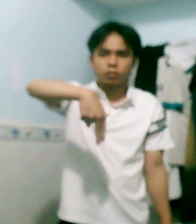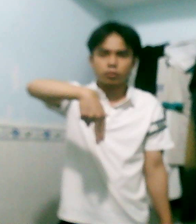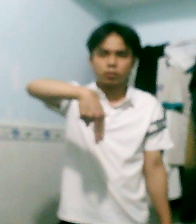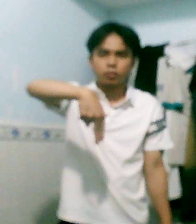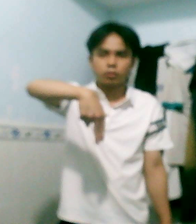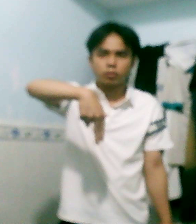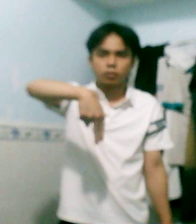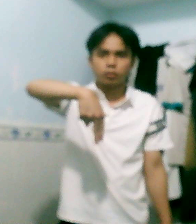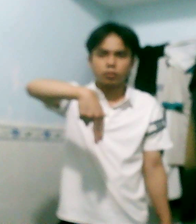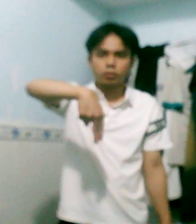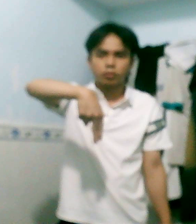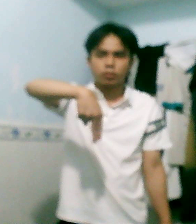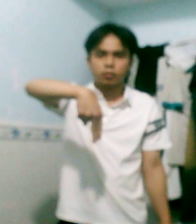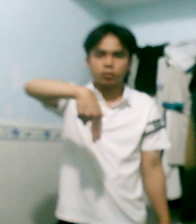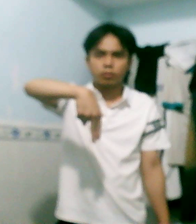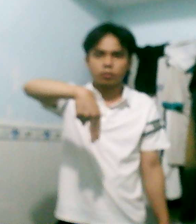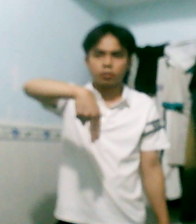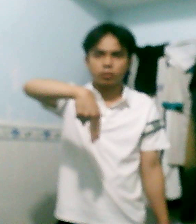n